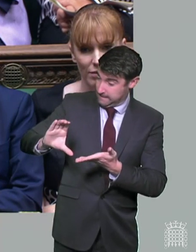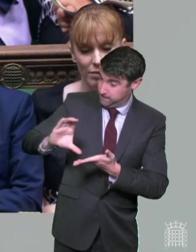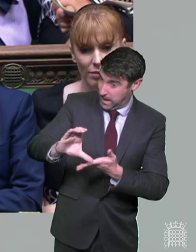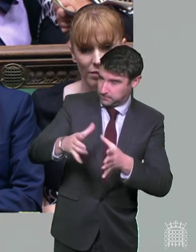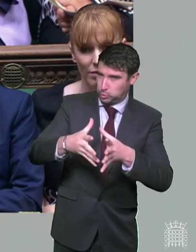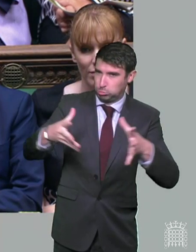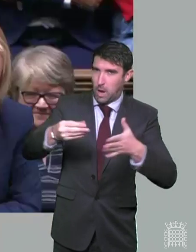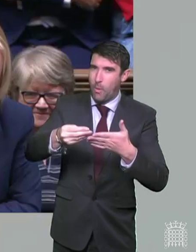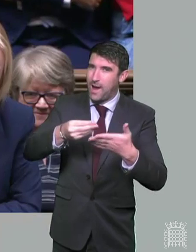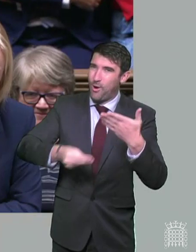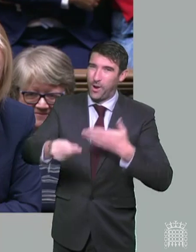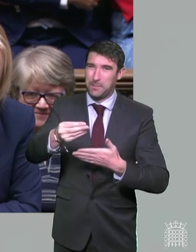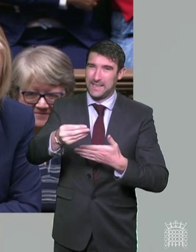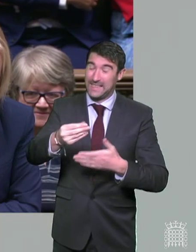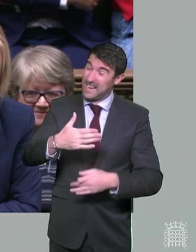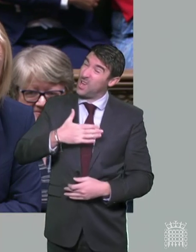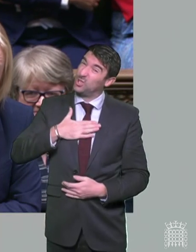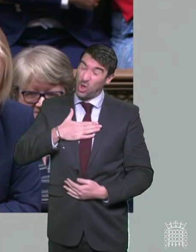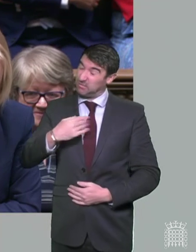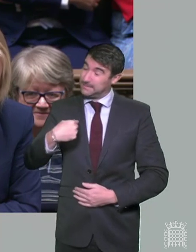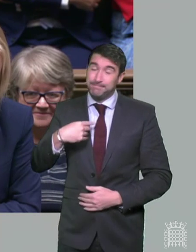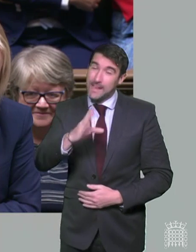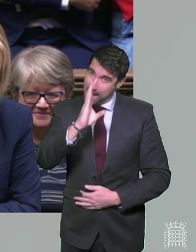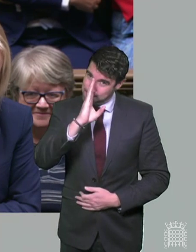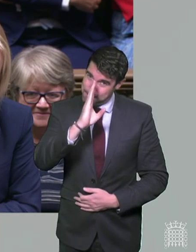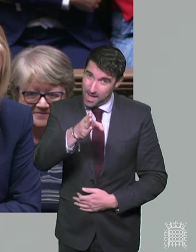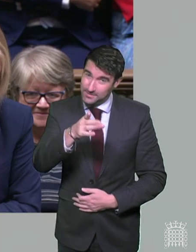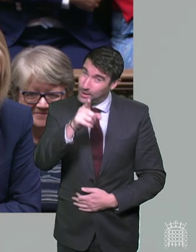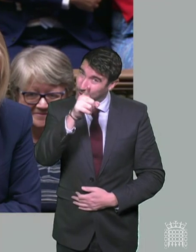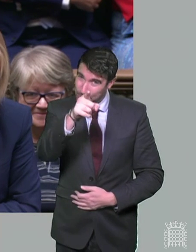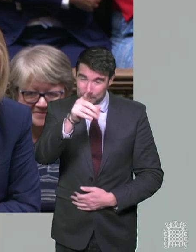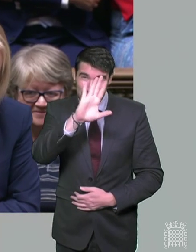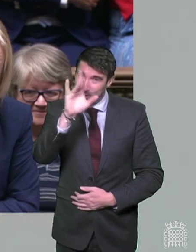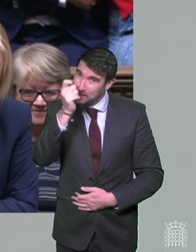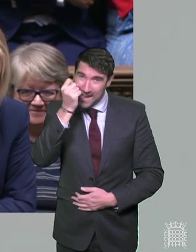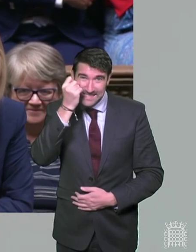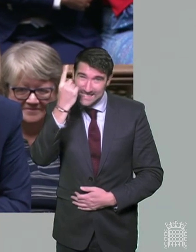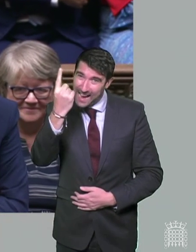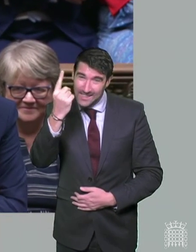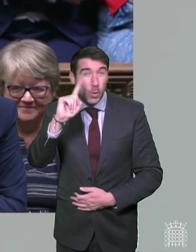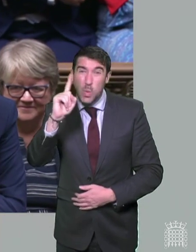I am afraid to say that the right honourable and learned Gentleman does not understand aspiration.